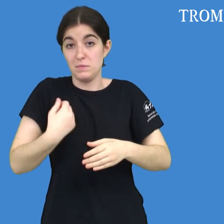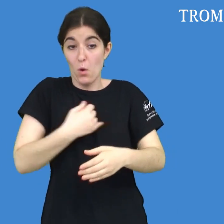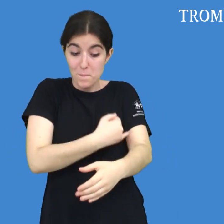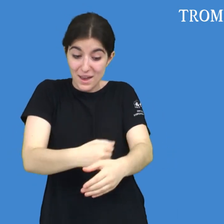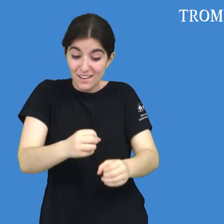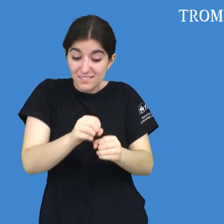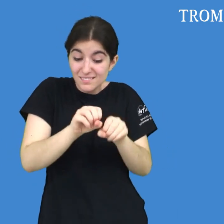vena